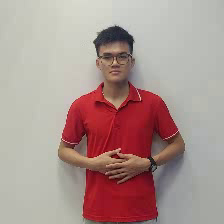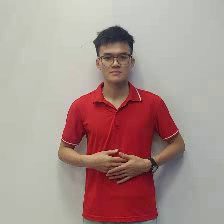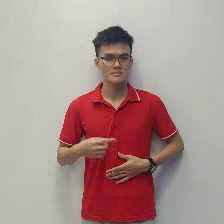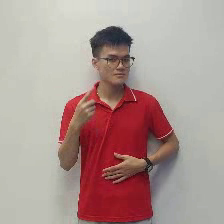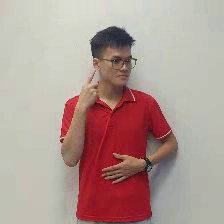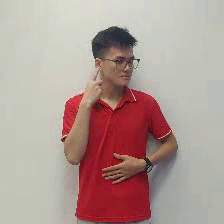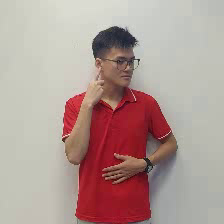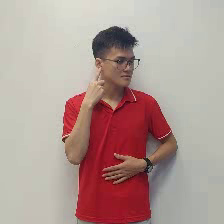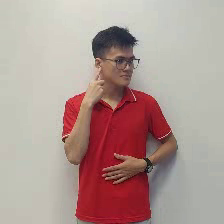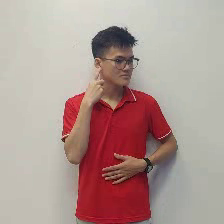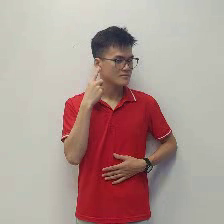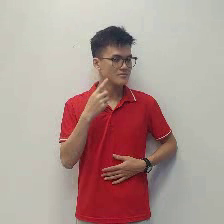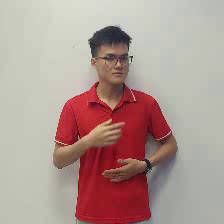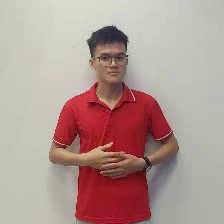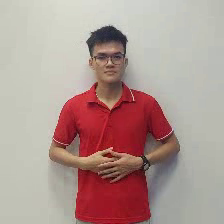Nghe